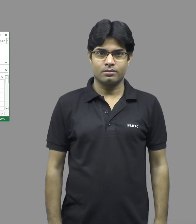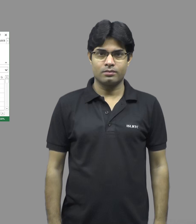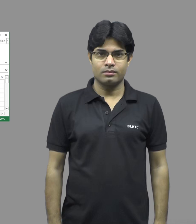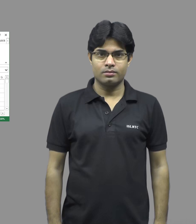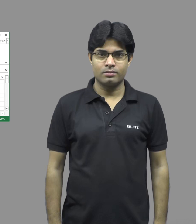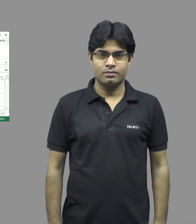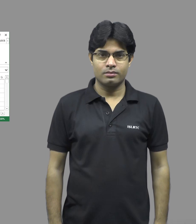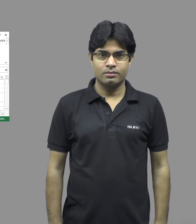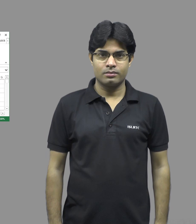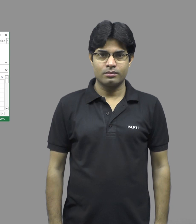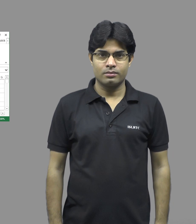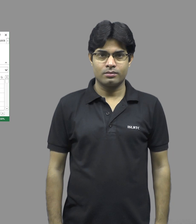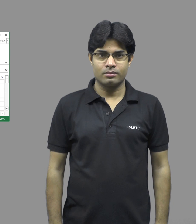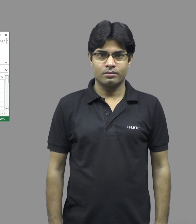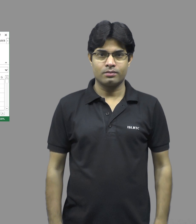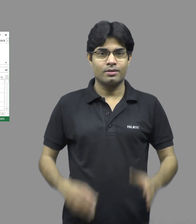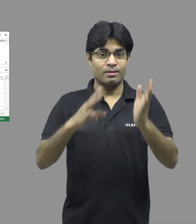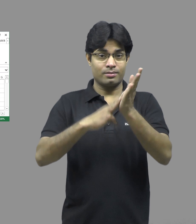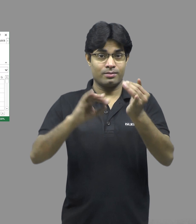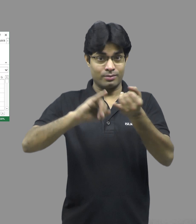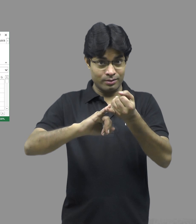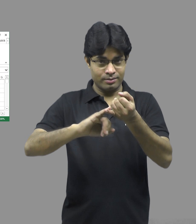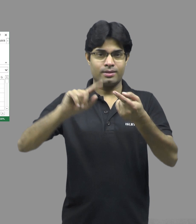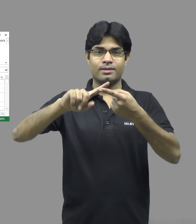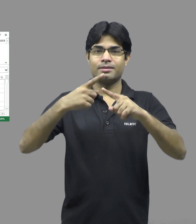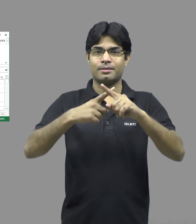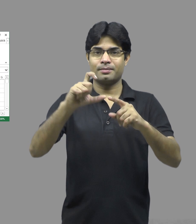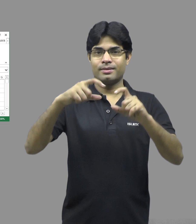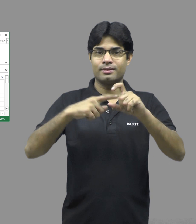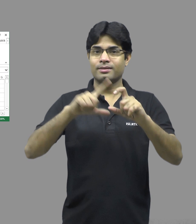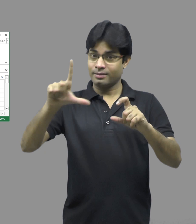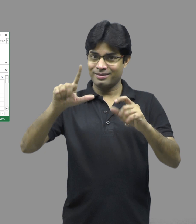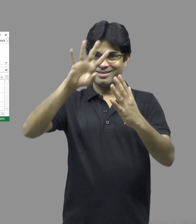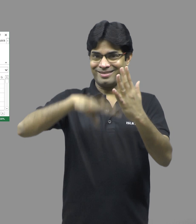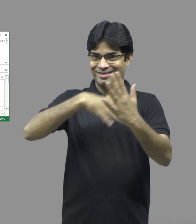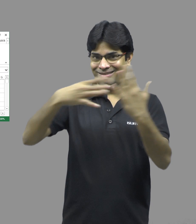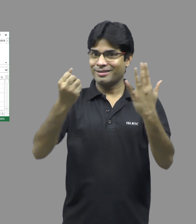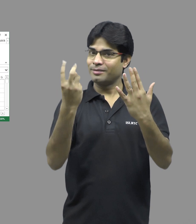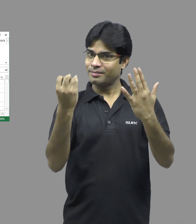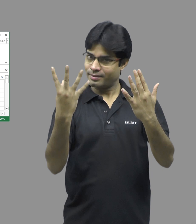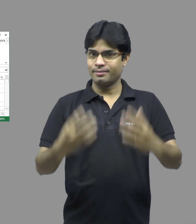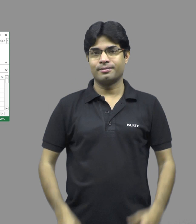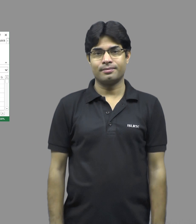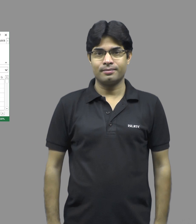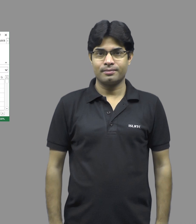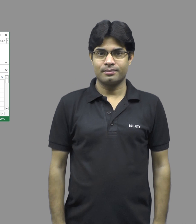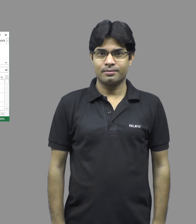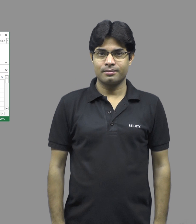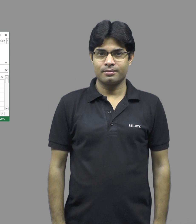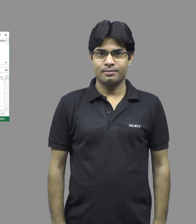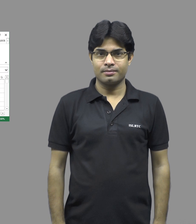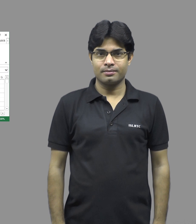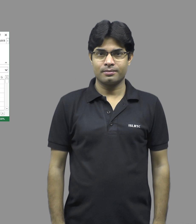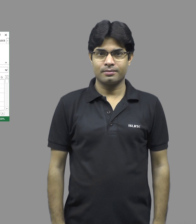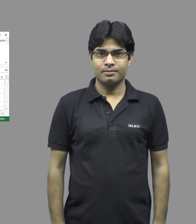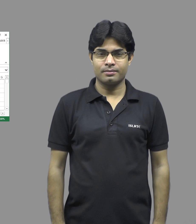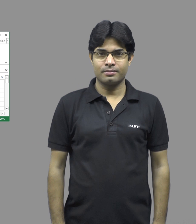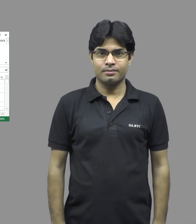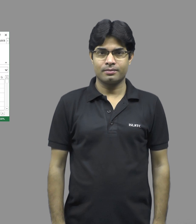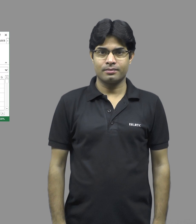Ms Excel